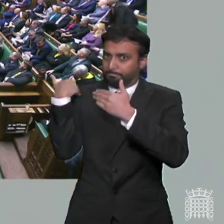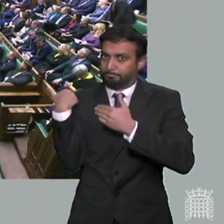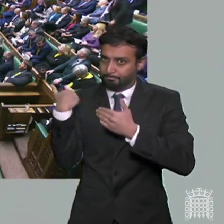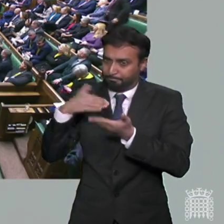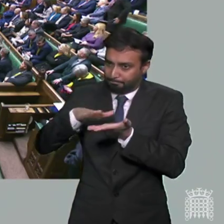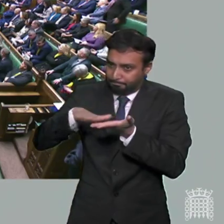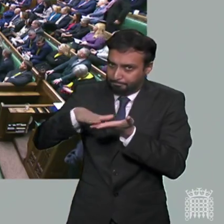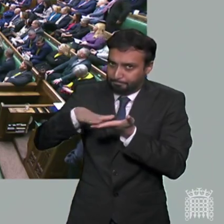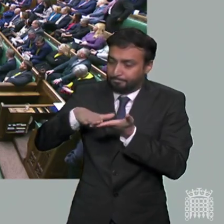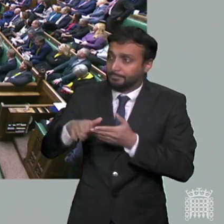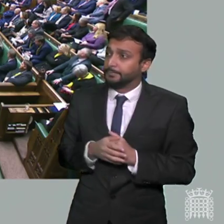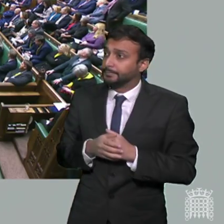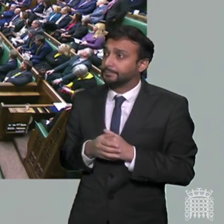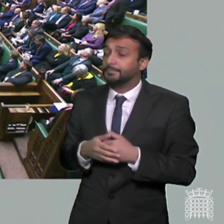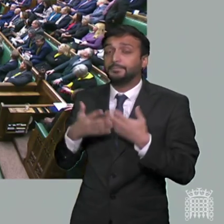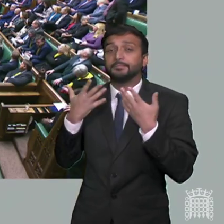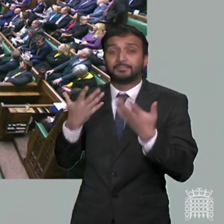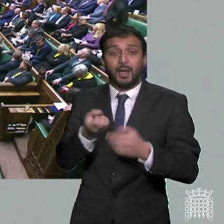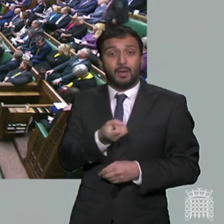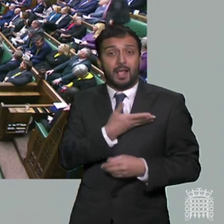We now come to the Leader of the Opposition.